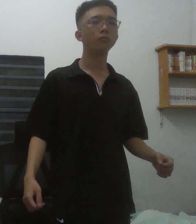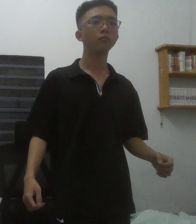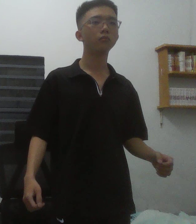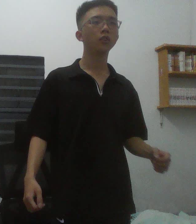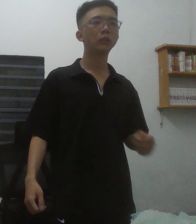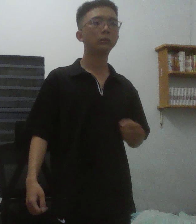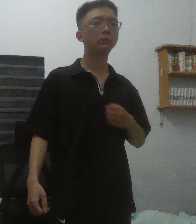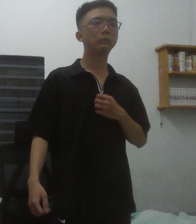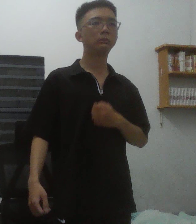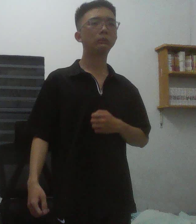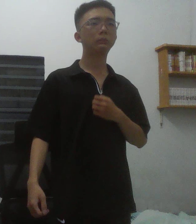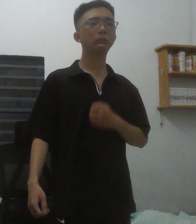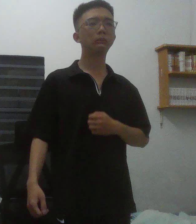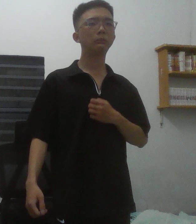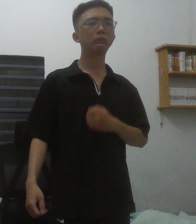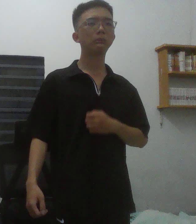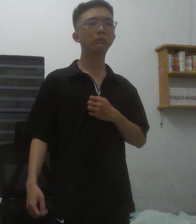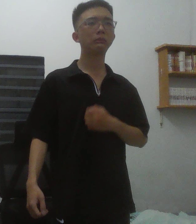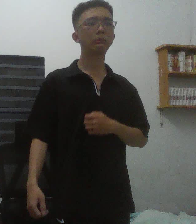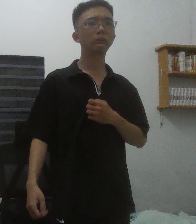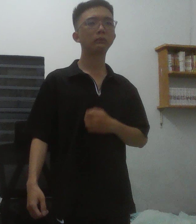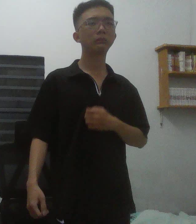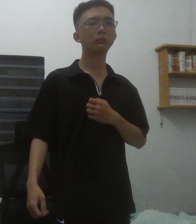ghen